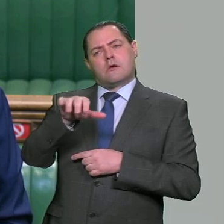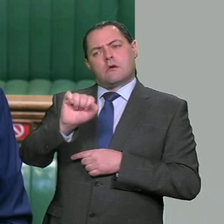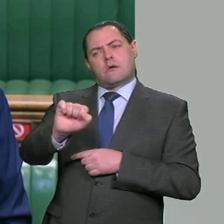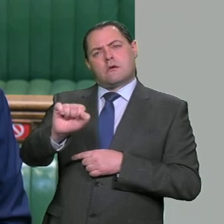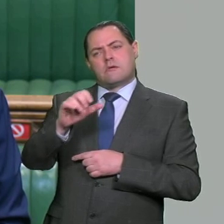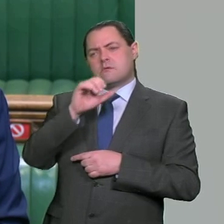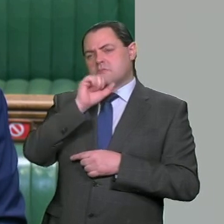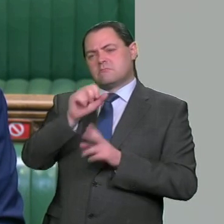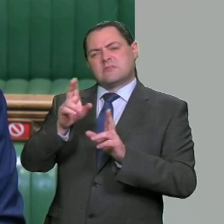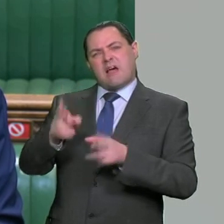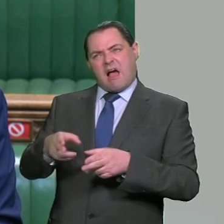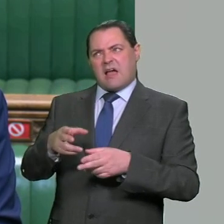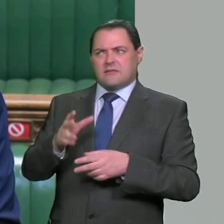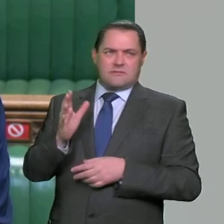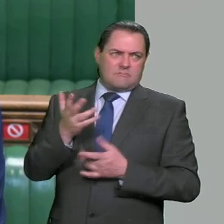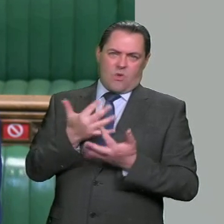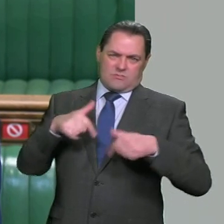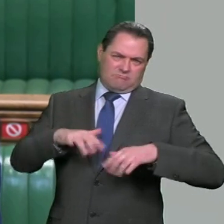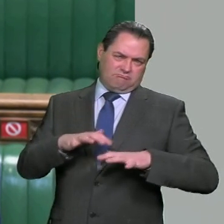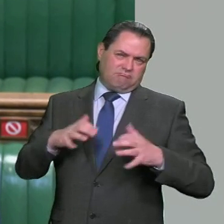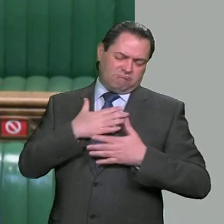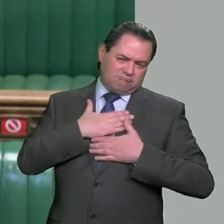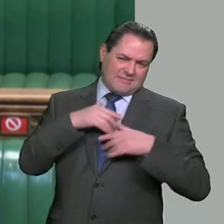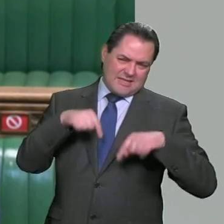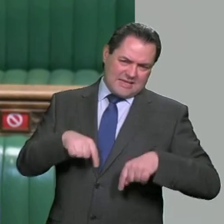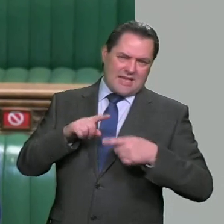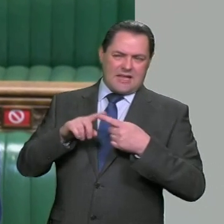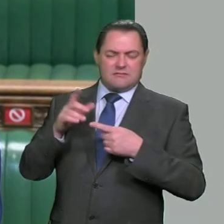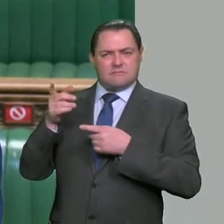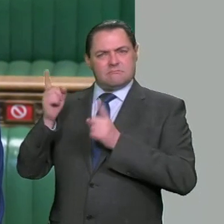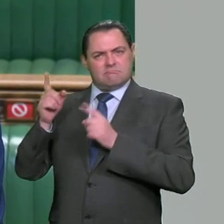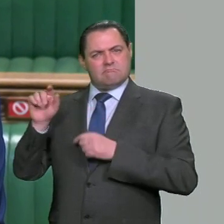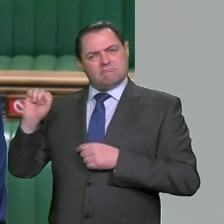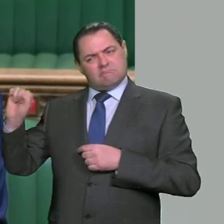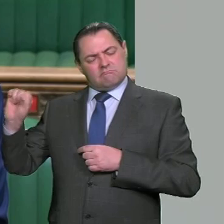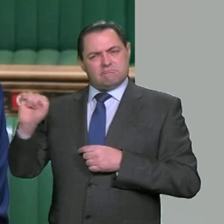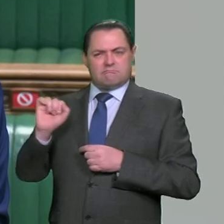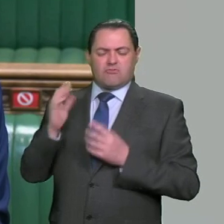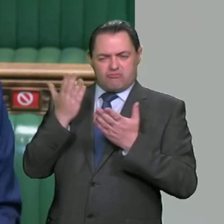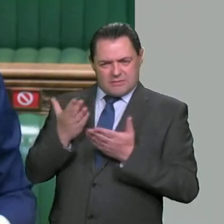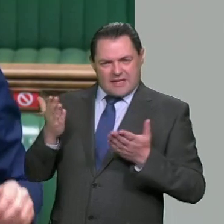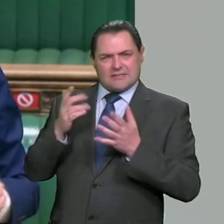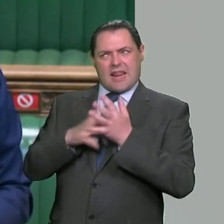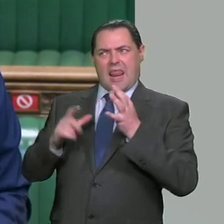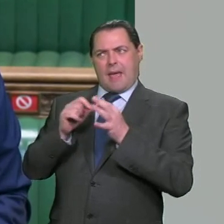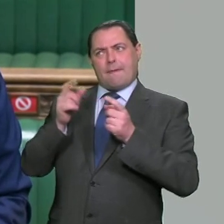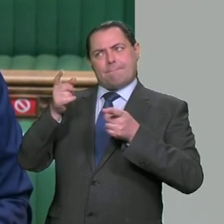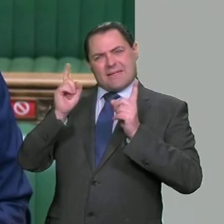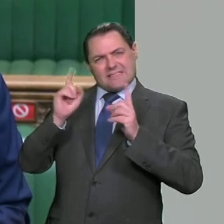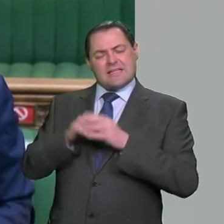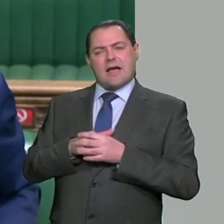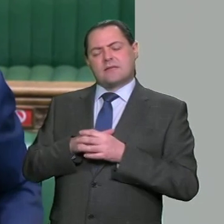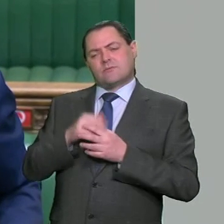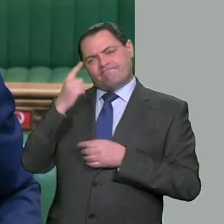Frank was a much-loved Member of this House and the other place for many decades and was highly respected as a Labour Minister.